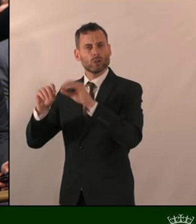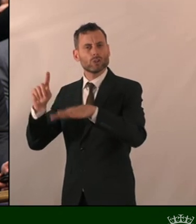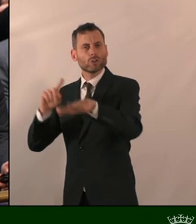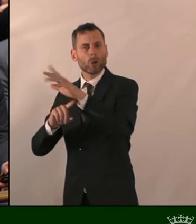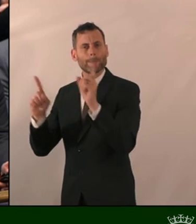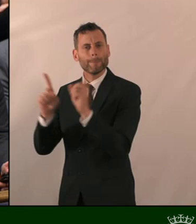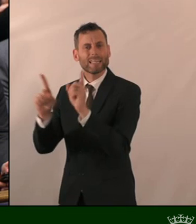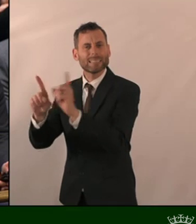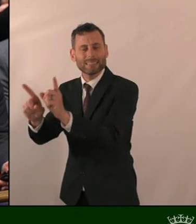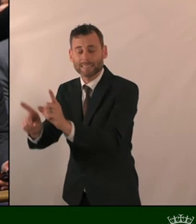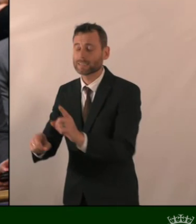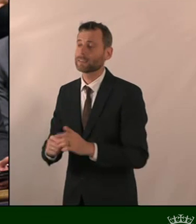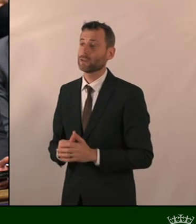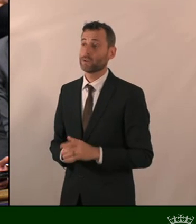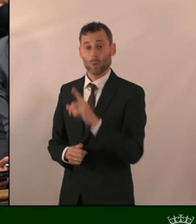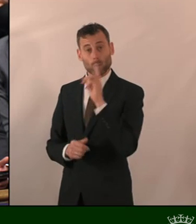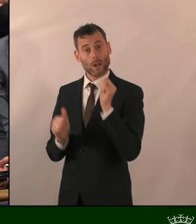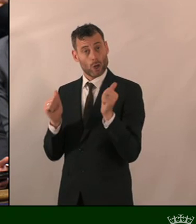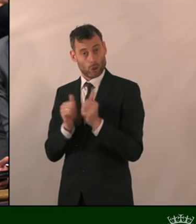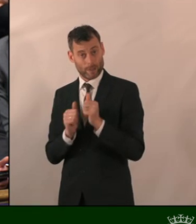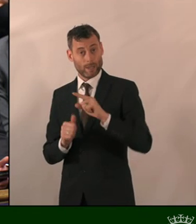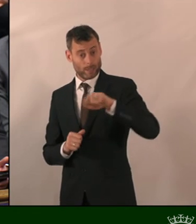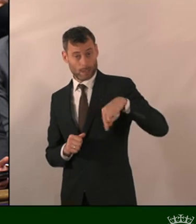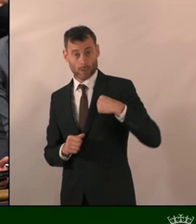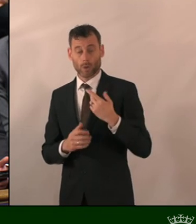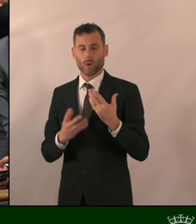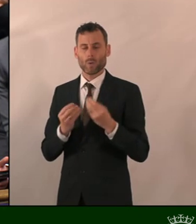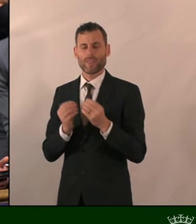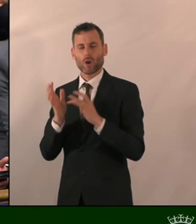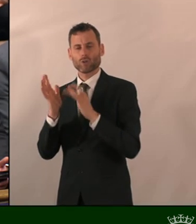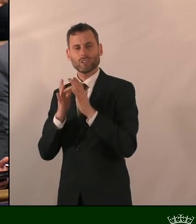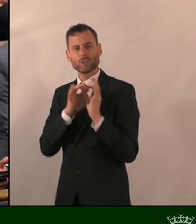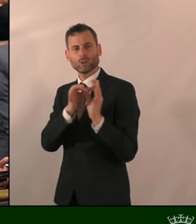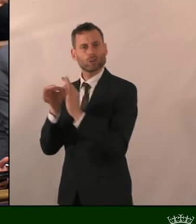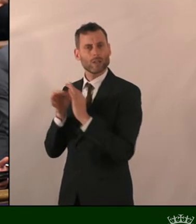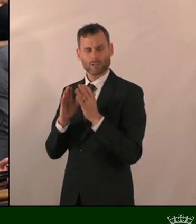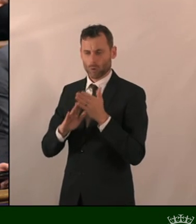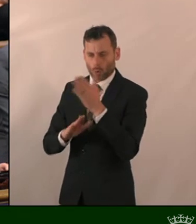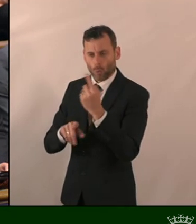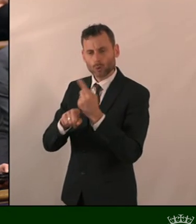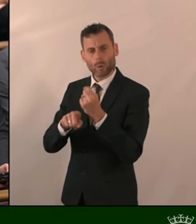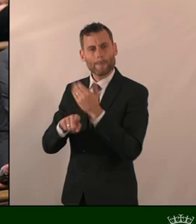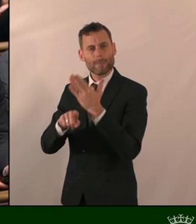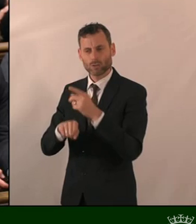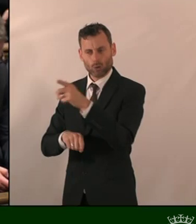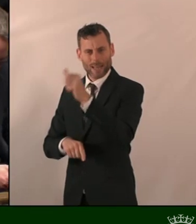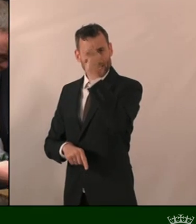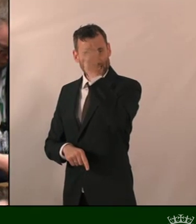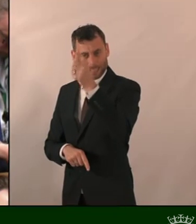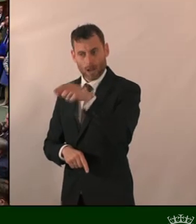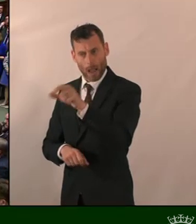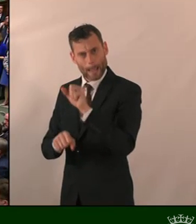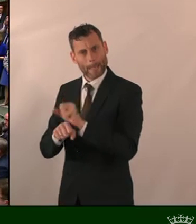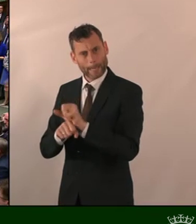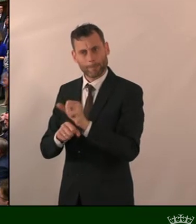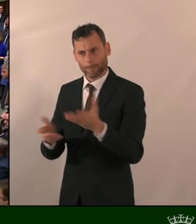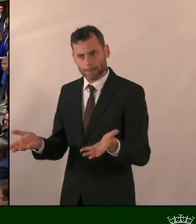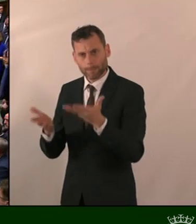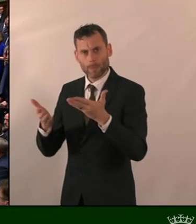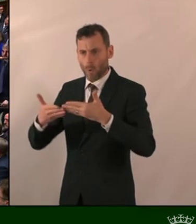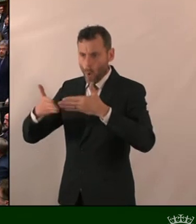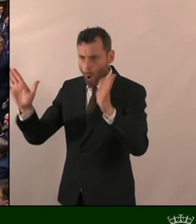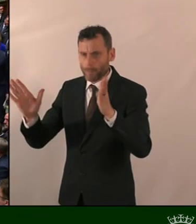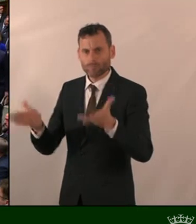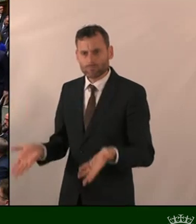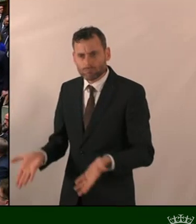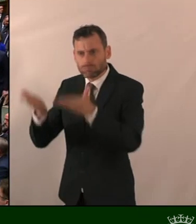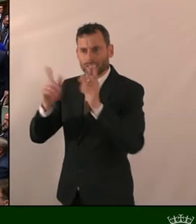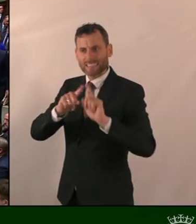Will the Prime Minister agree to meet me and representatives from Christian Solidarity Worldwide to look more closely at the issue and ensure that India upholds freedom of religion or belief?